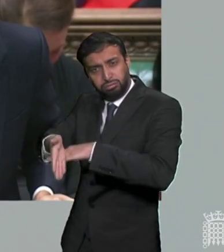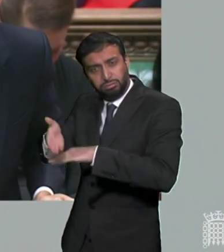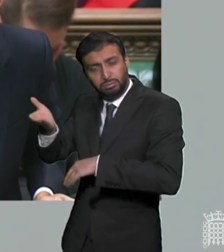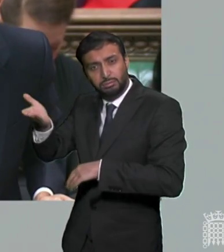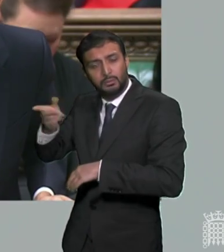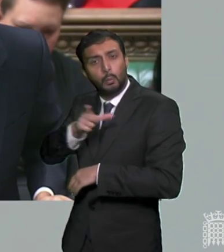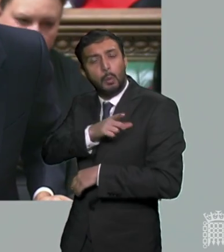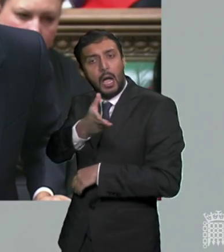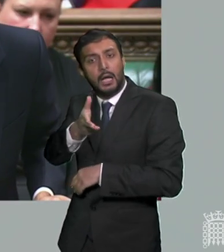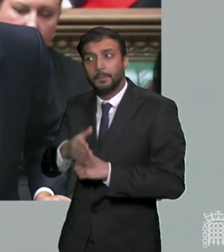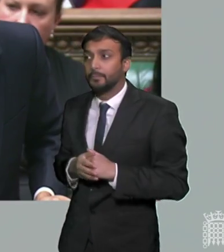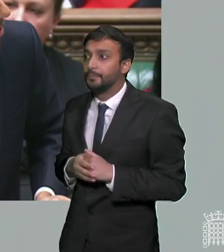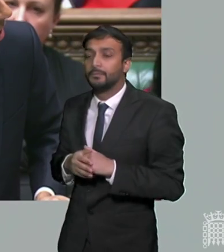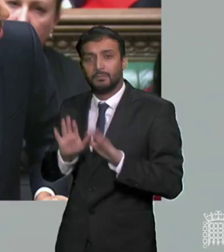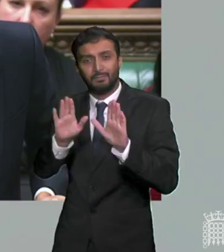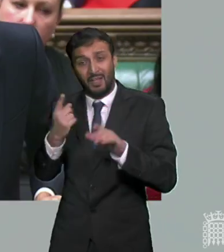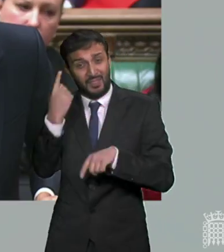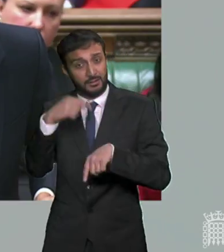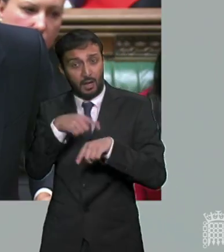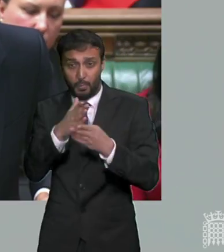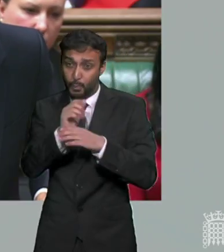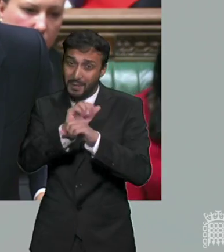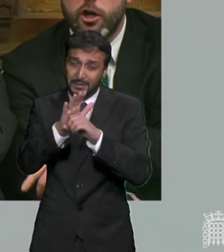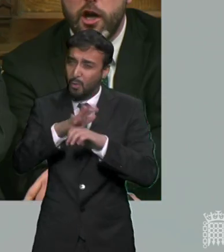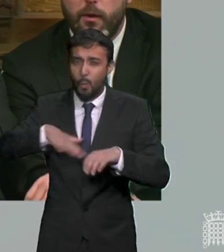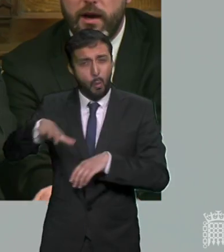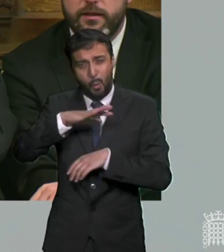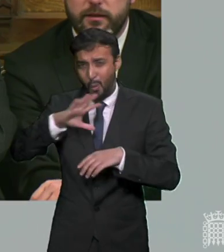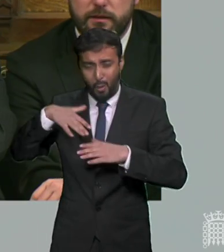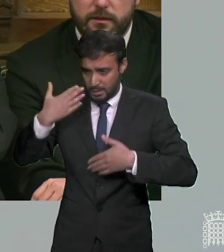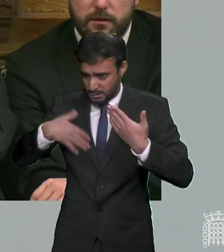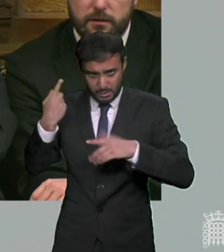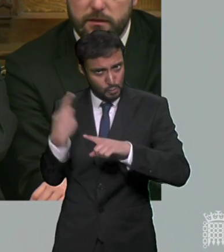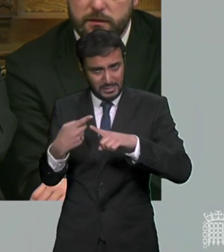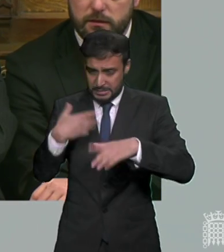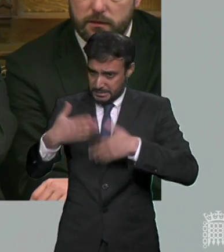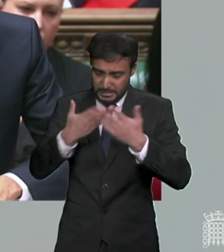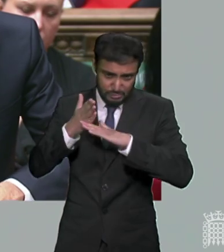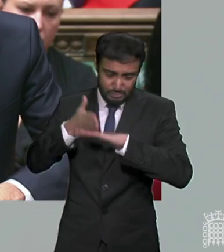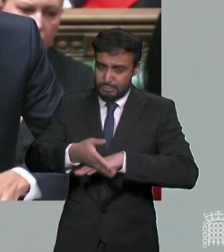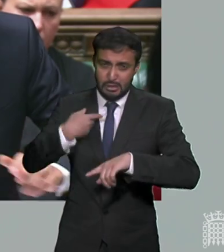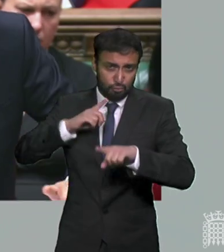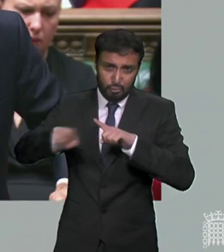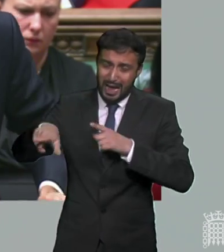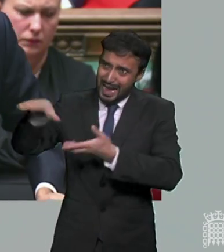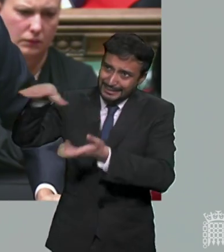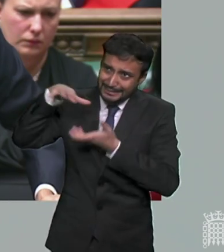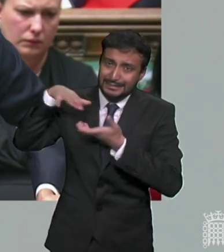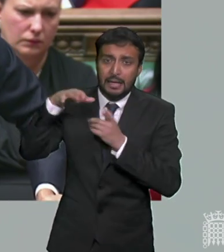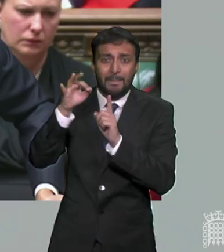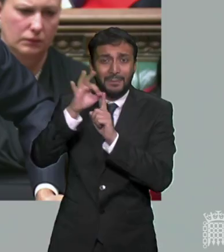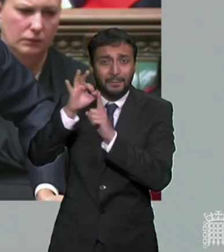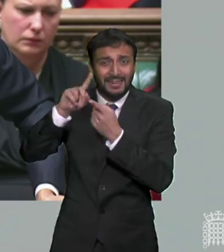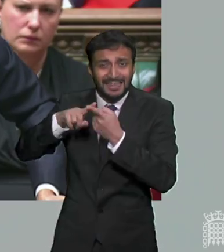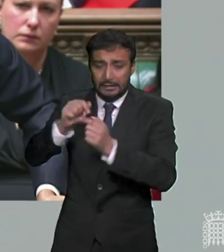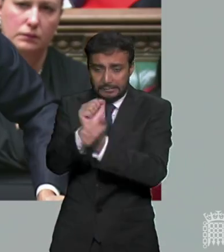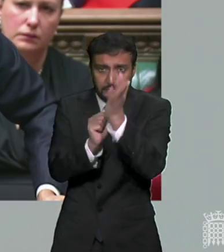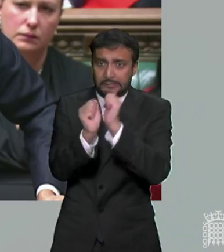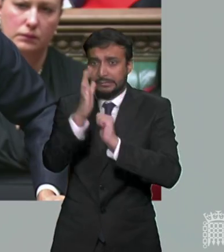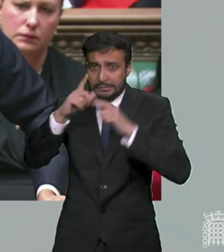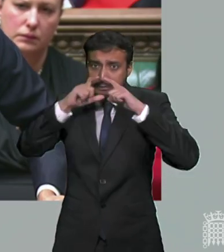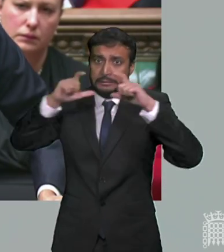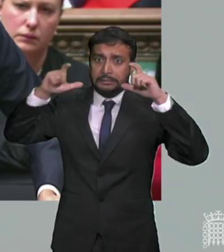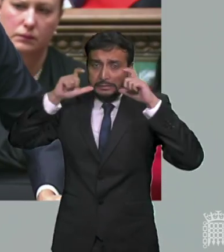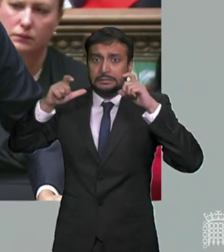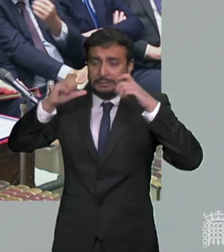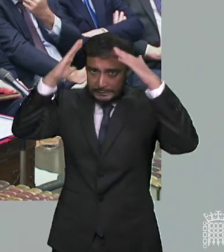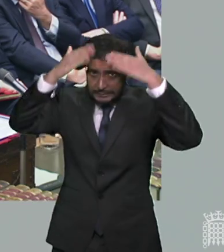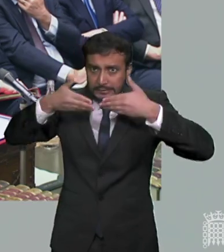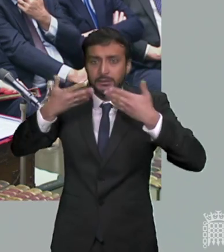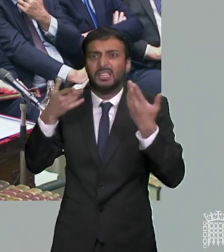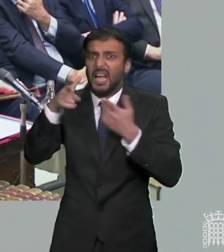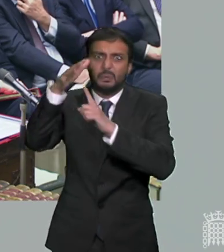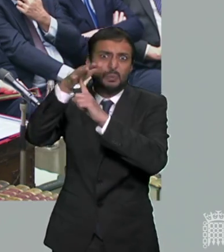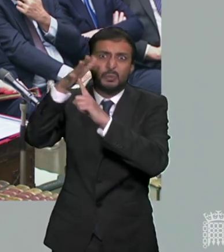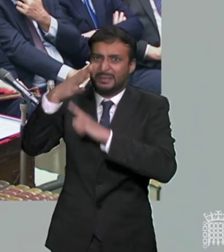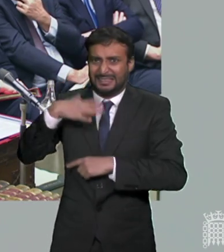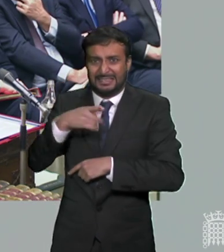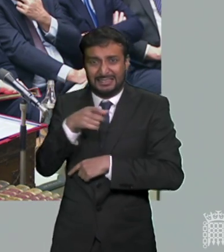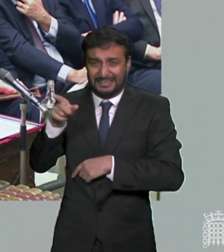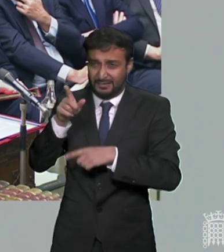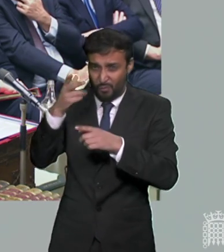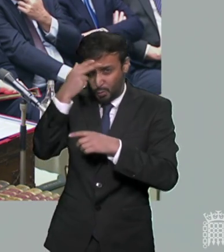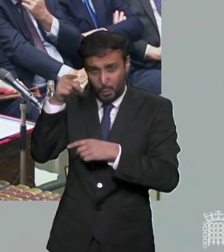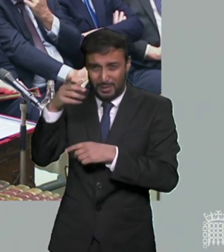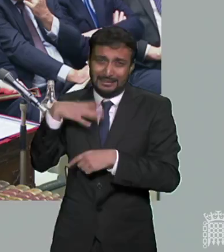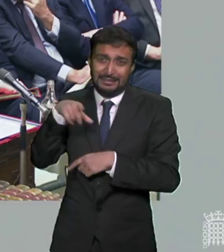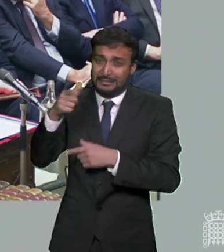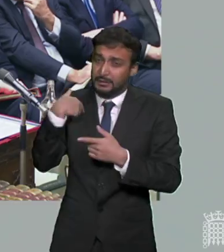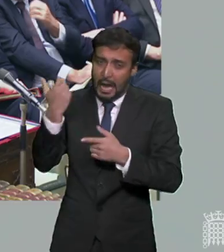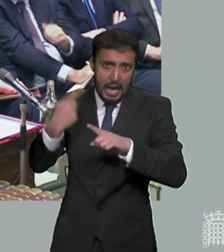What everyone was doing at the time was working as hard and as quickly as they could to get the PPE needed for our frontline workers, including our nurses.